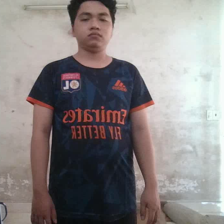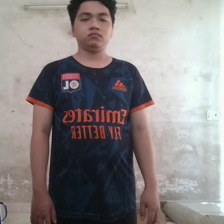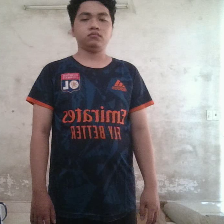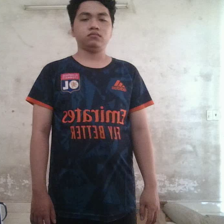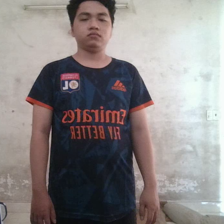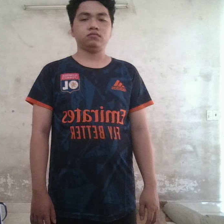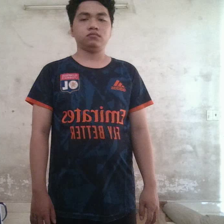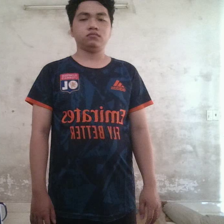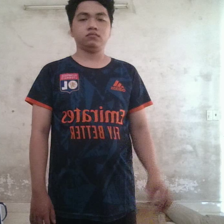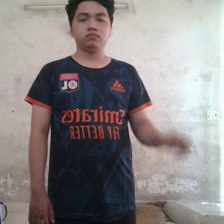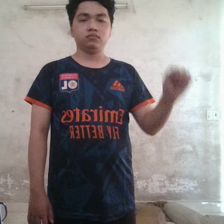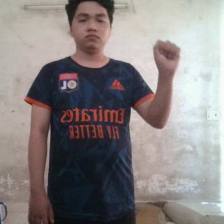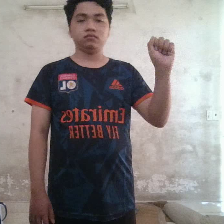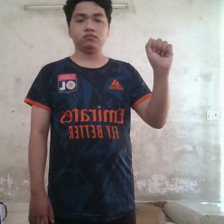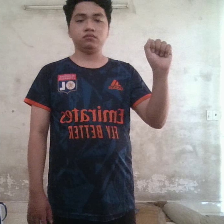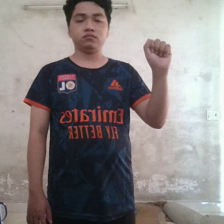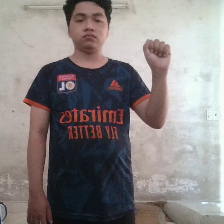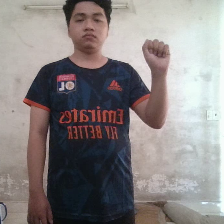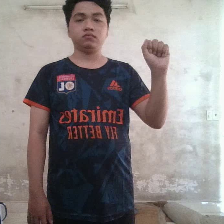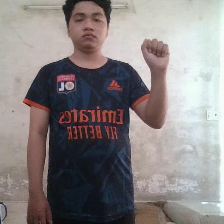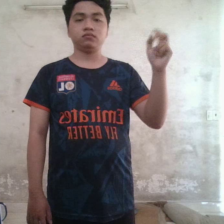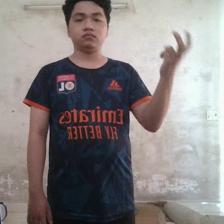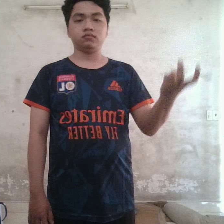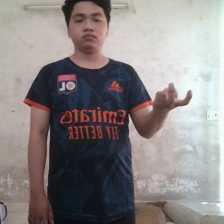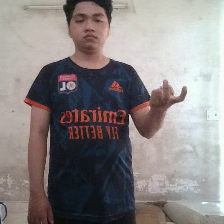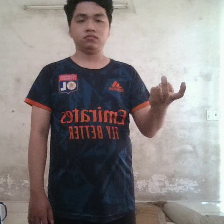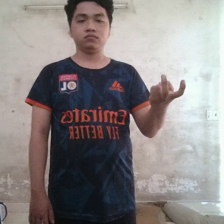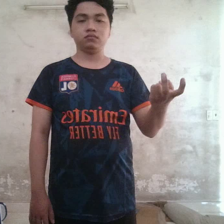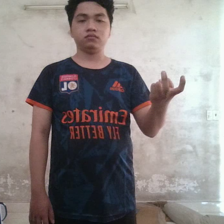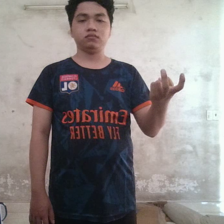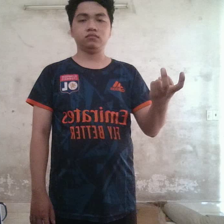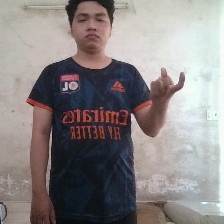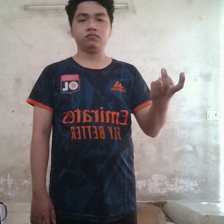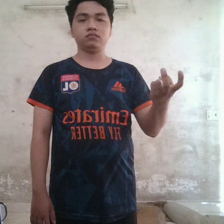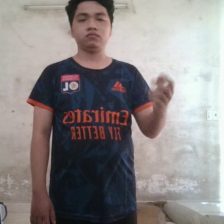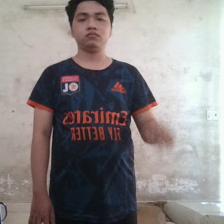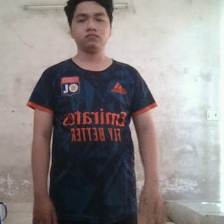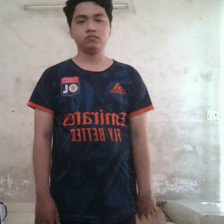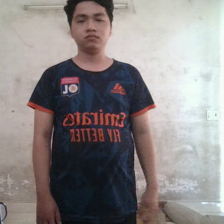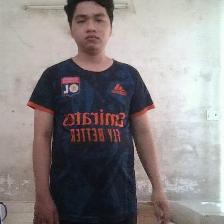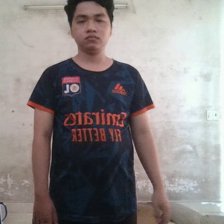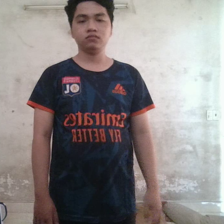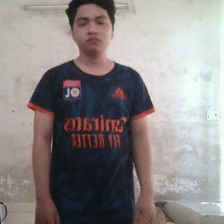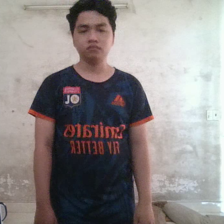ă